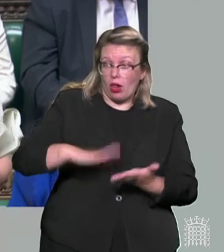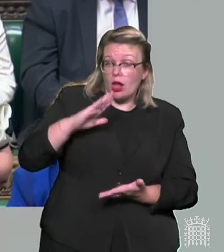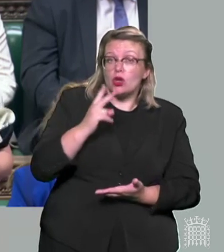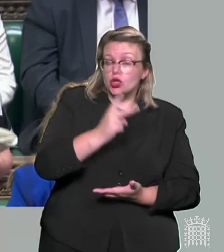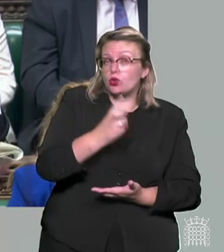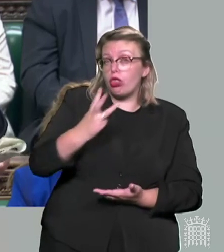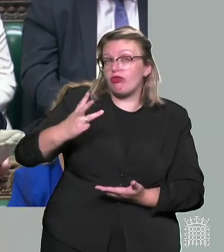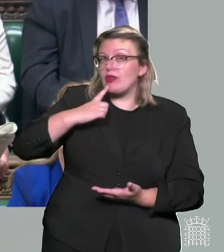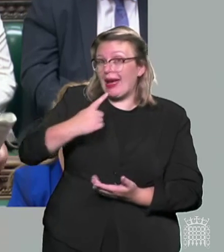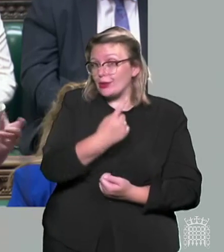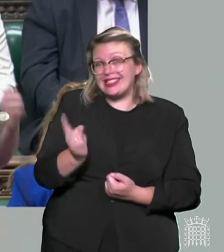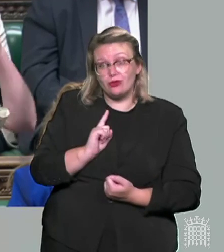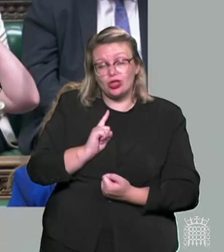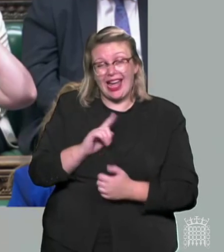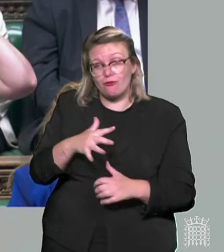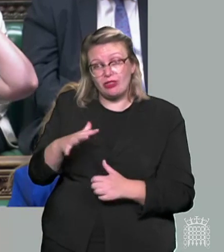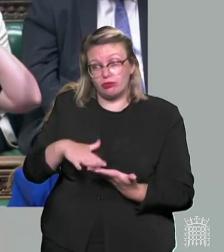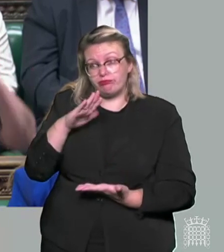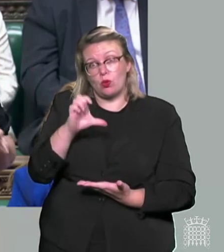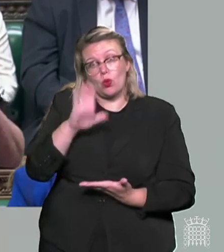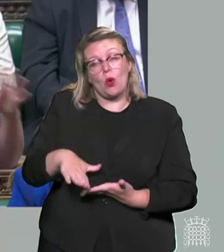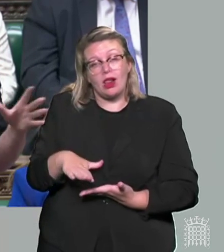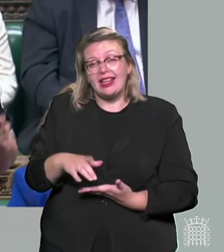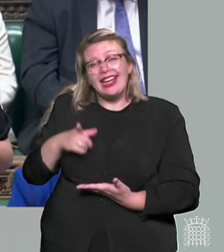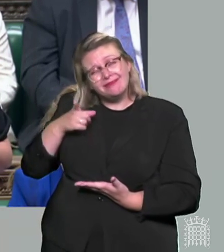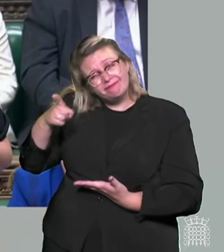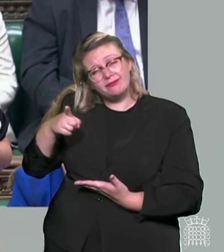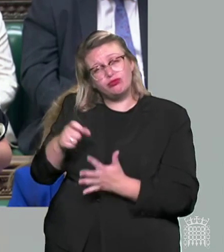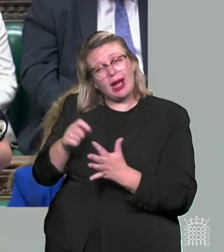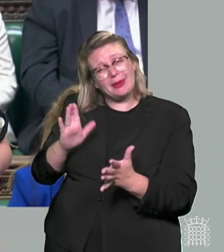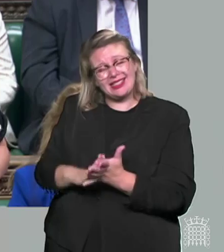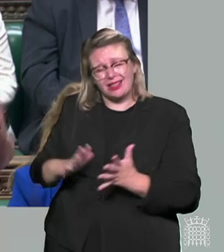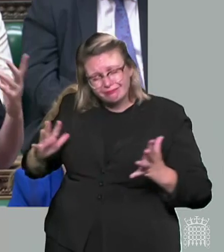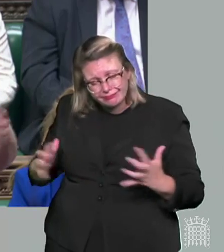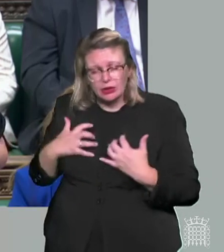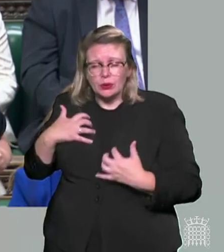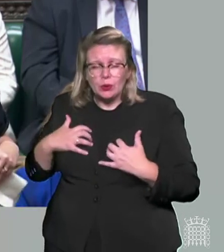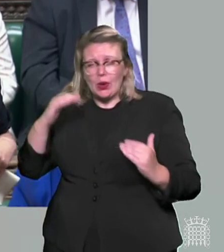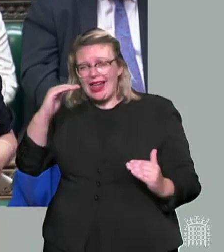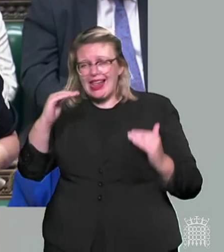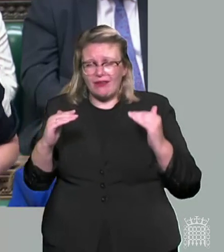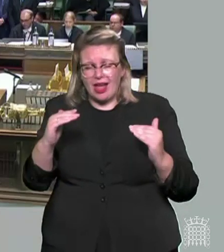Does my right honourable Friend agree that his enthusiasm for levelling up every part of the UK needs to carry on in the future?